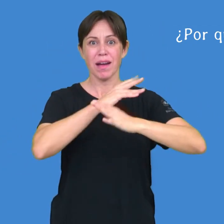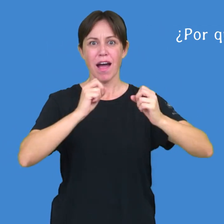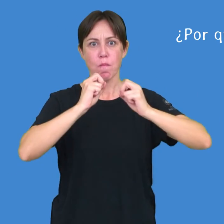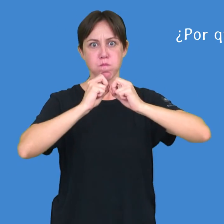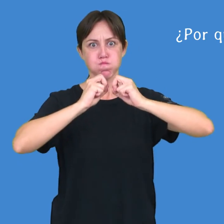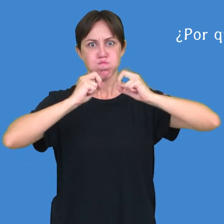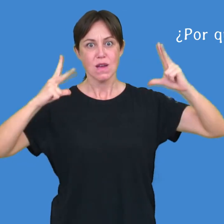gordo